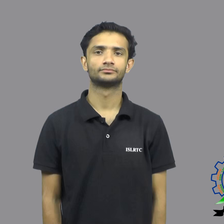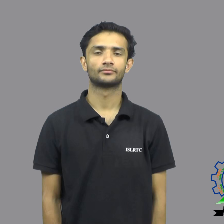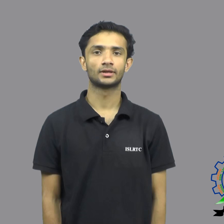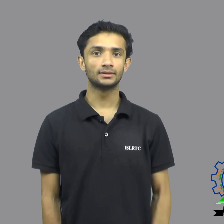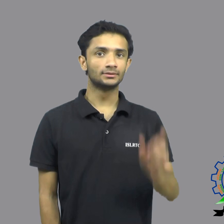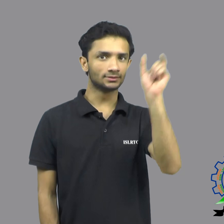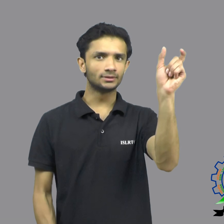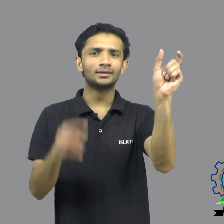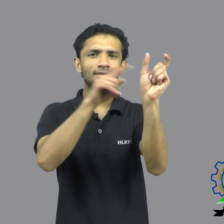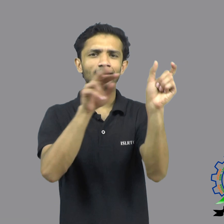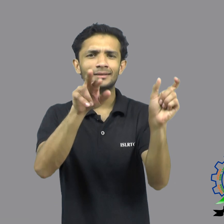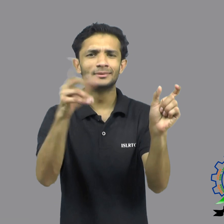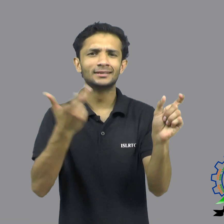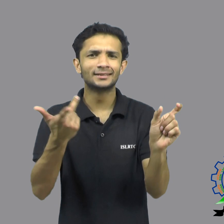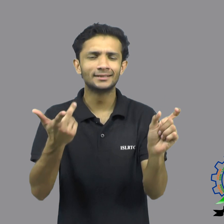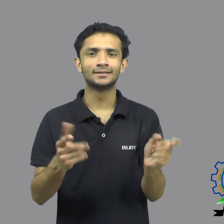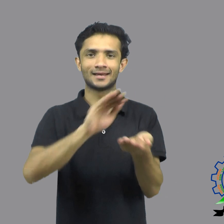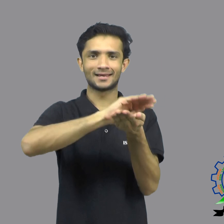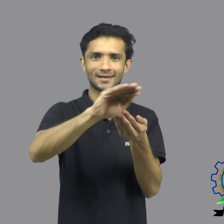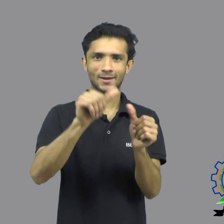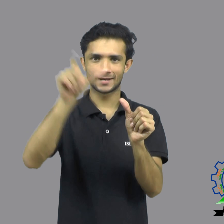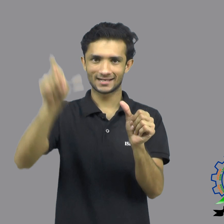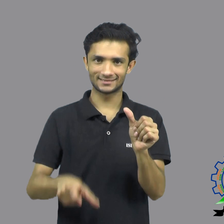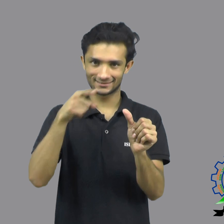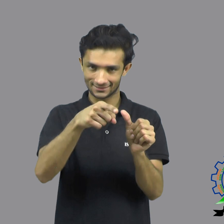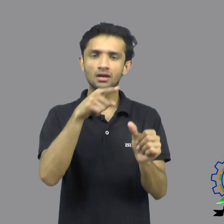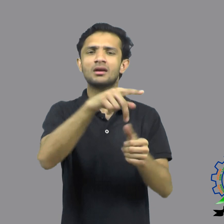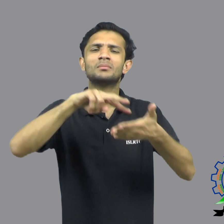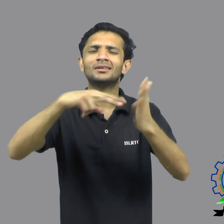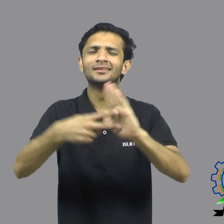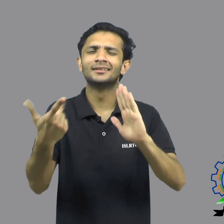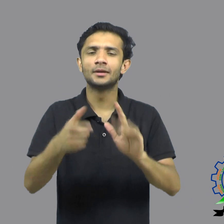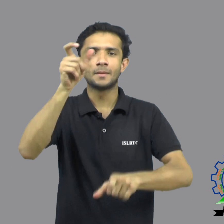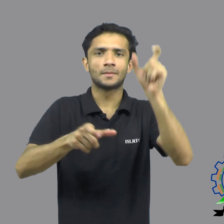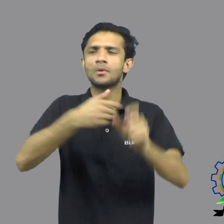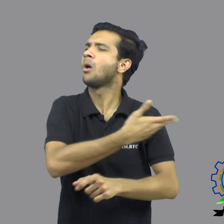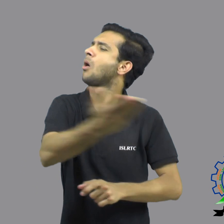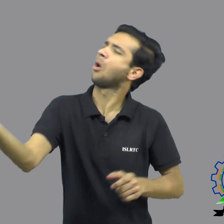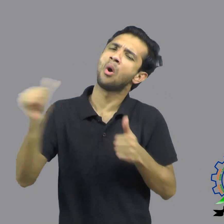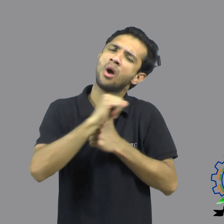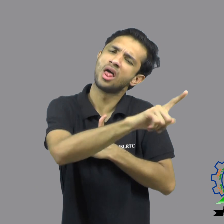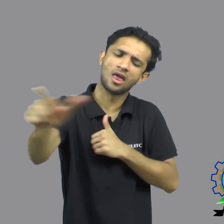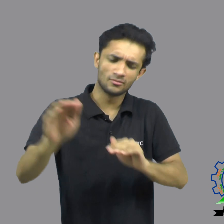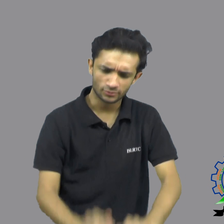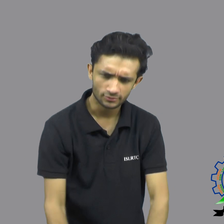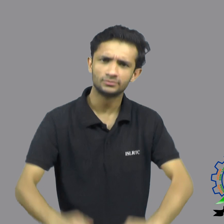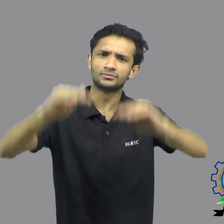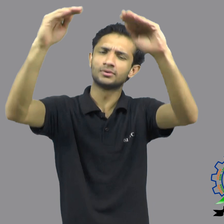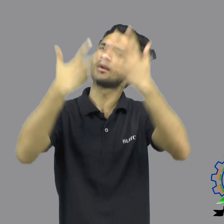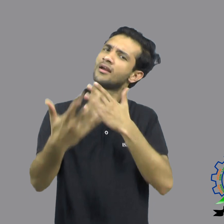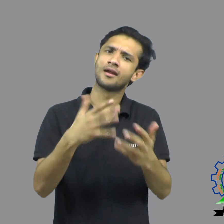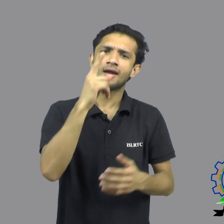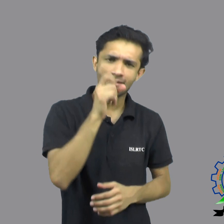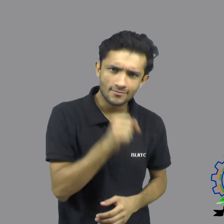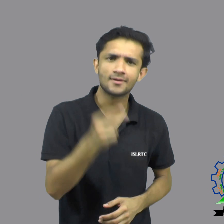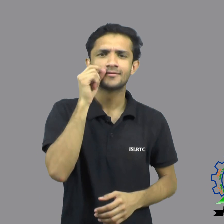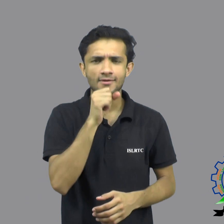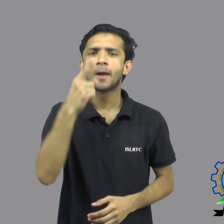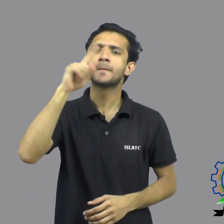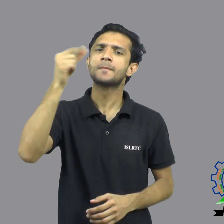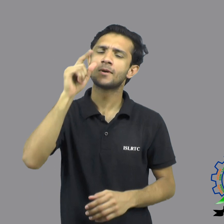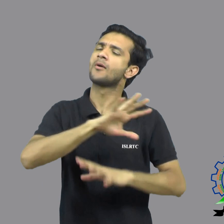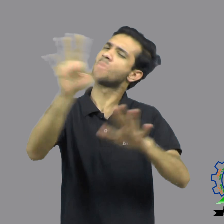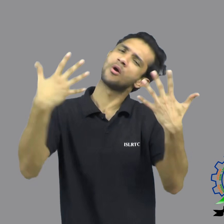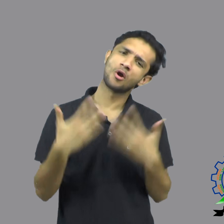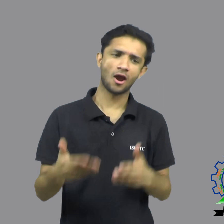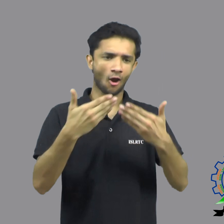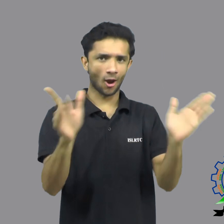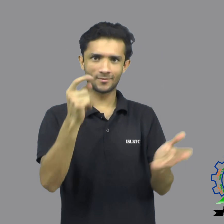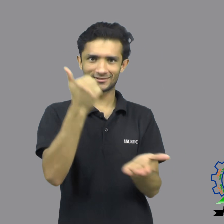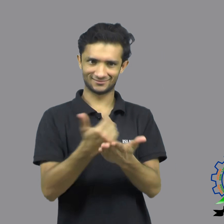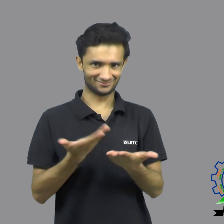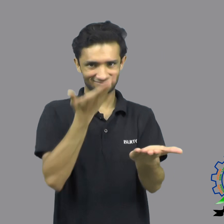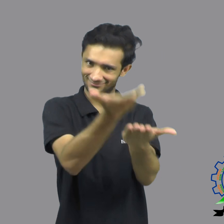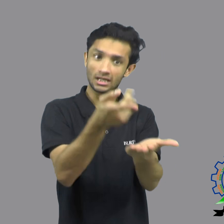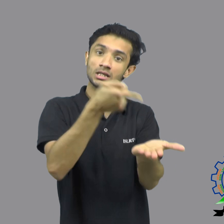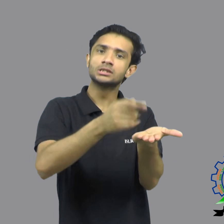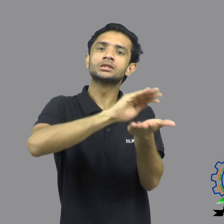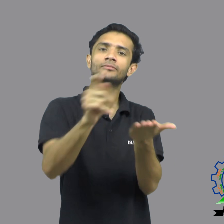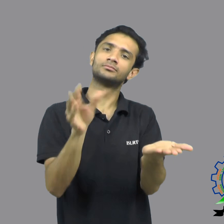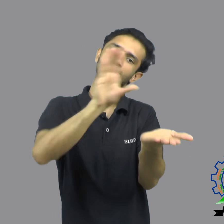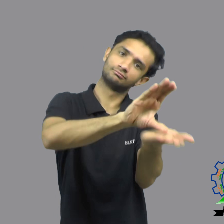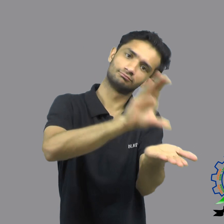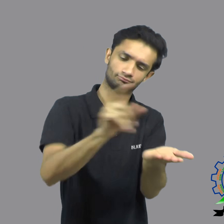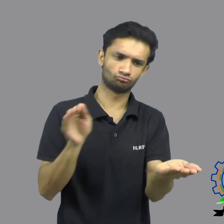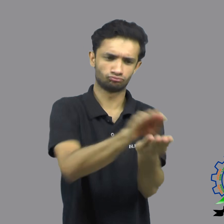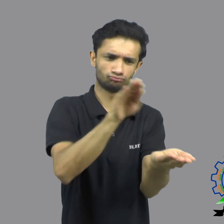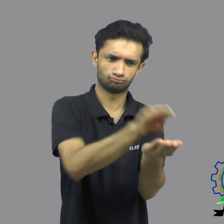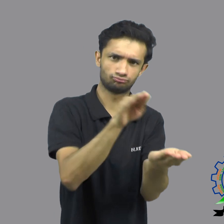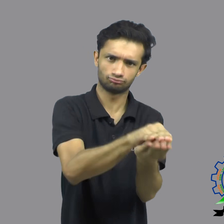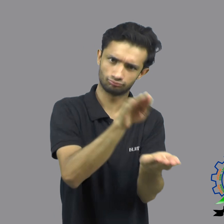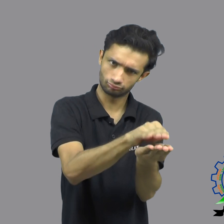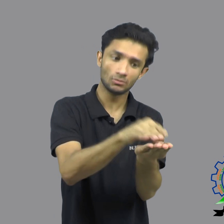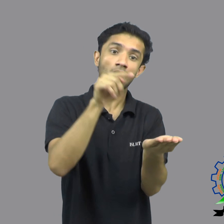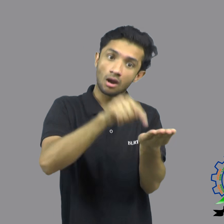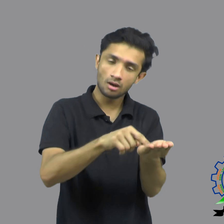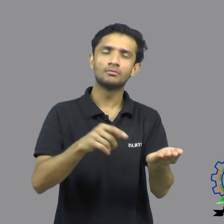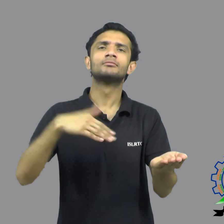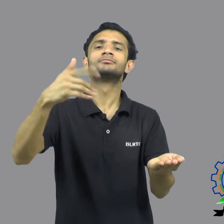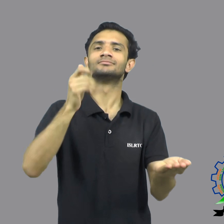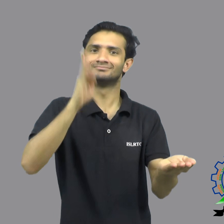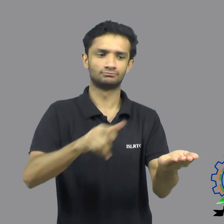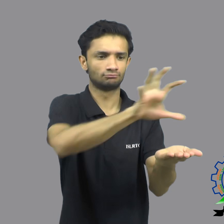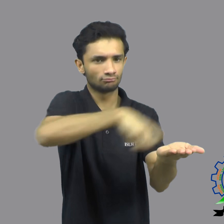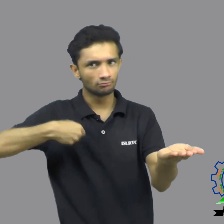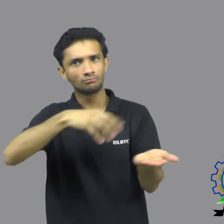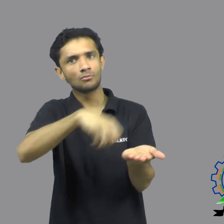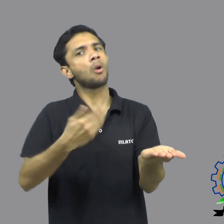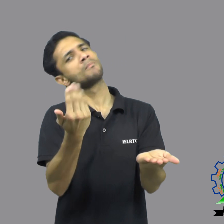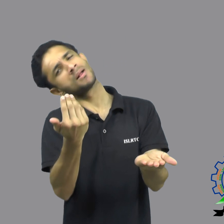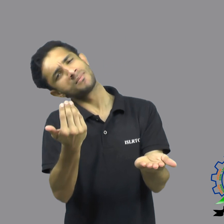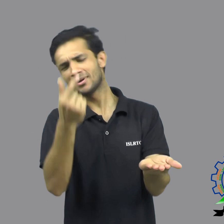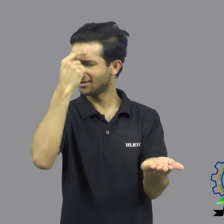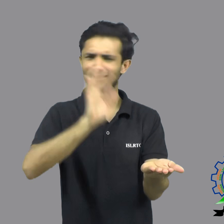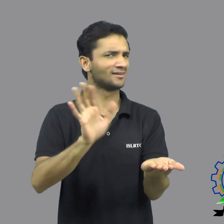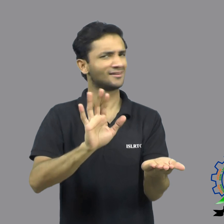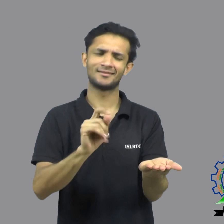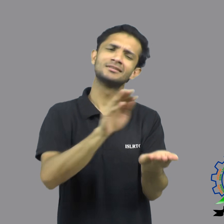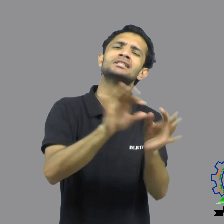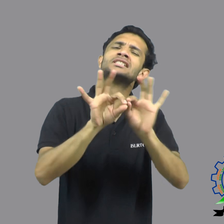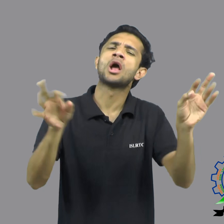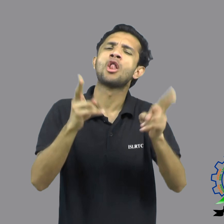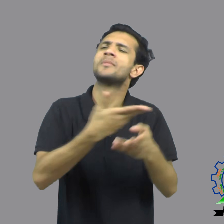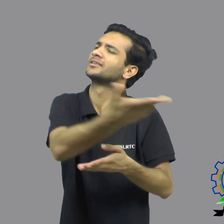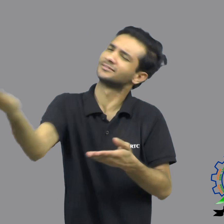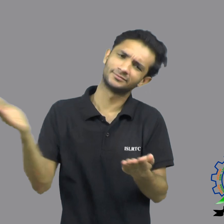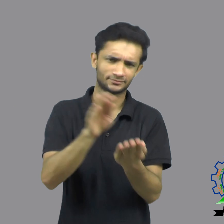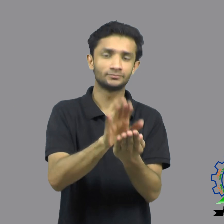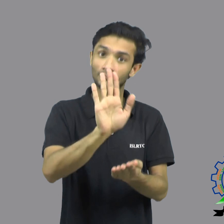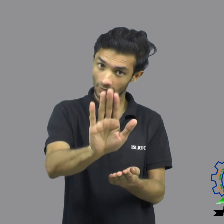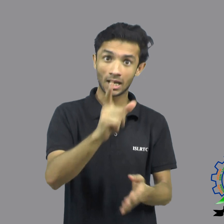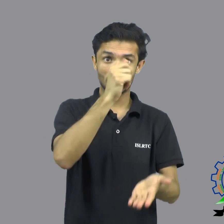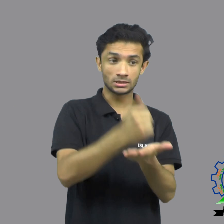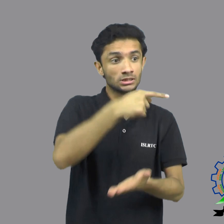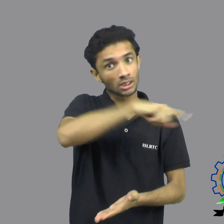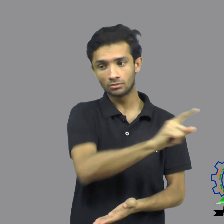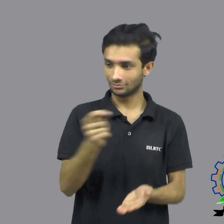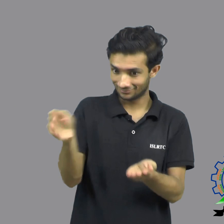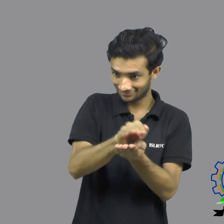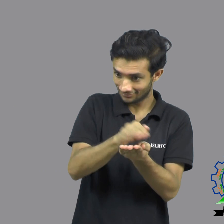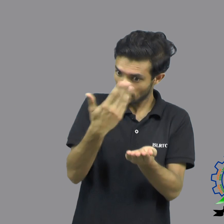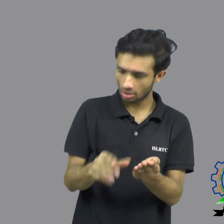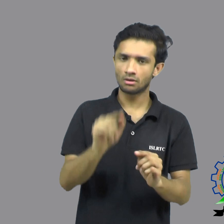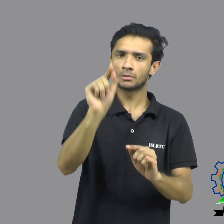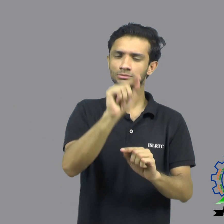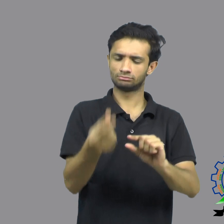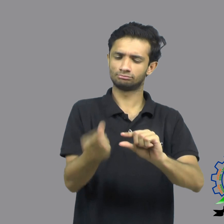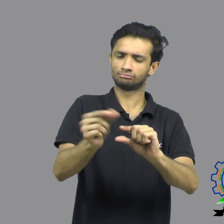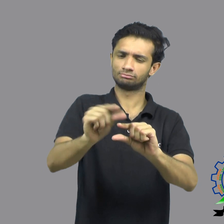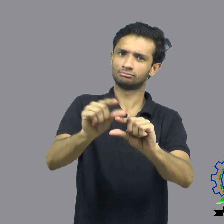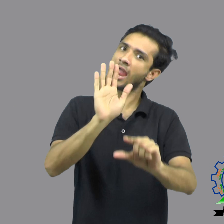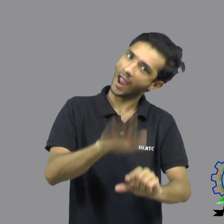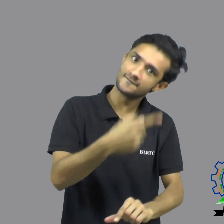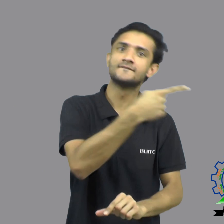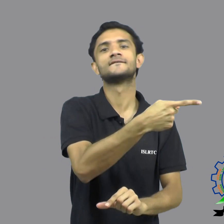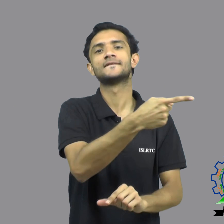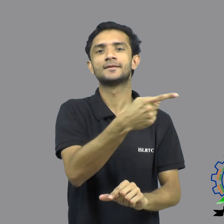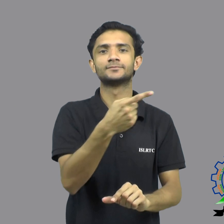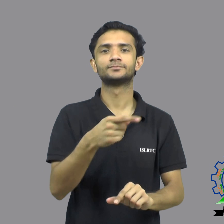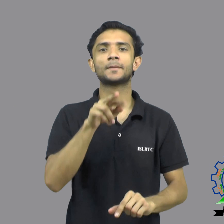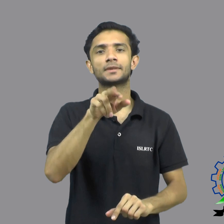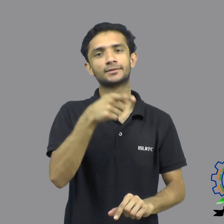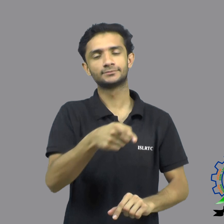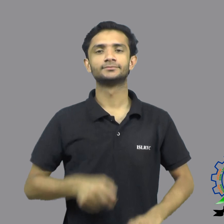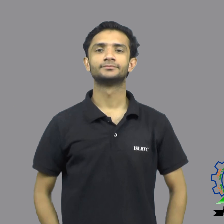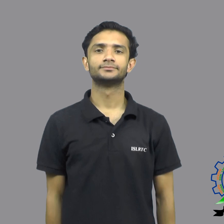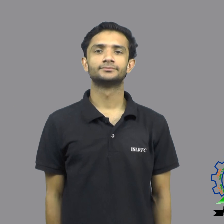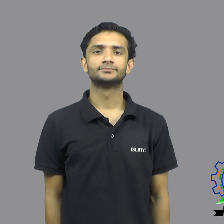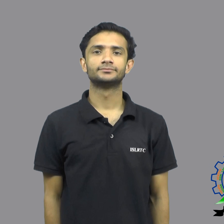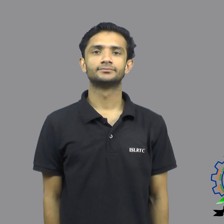Saving Account